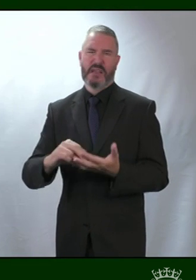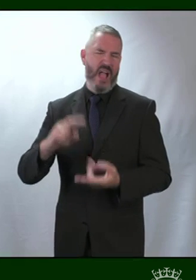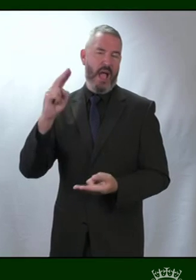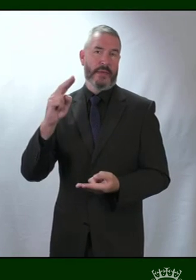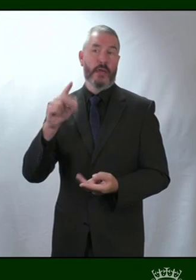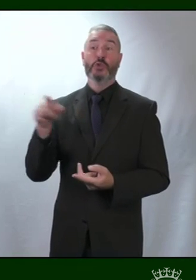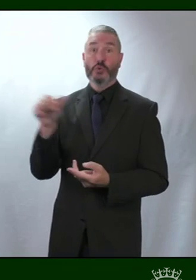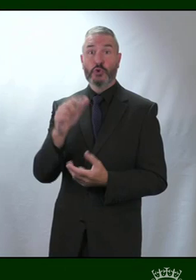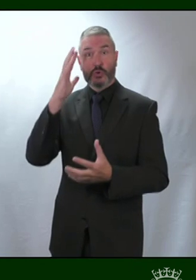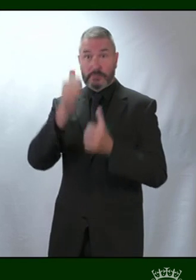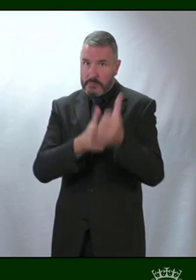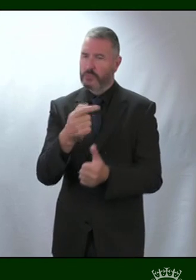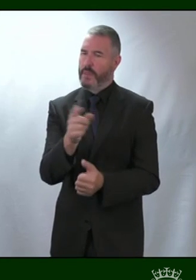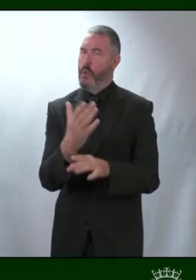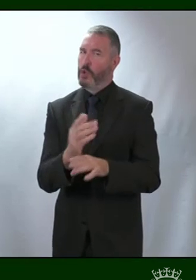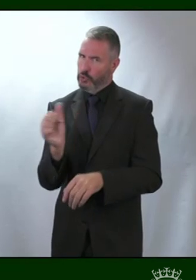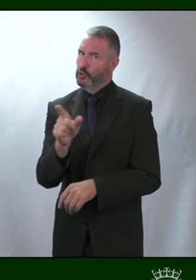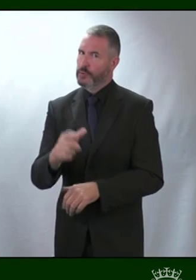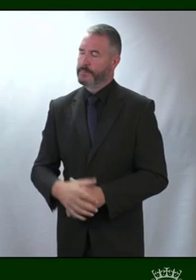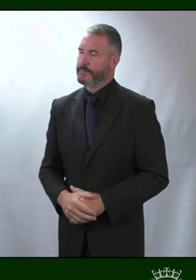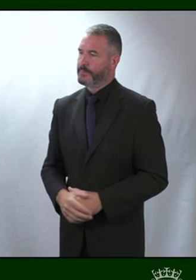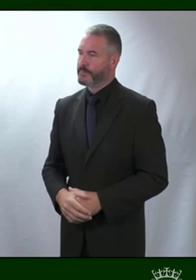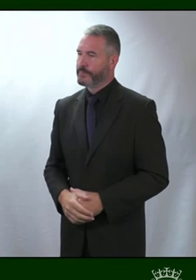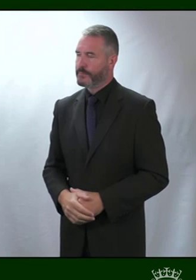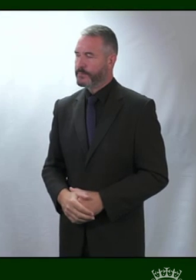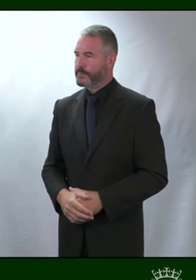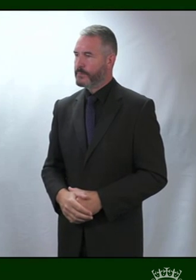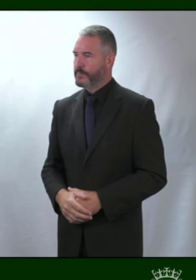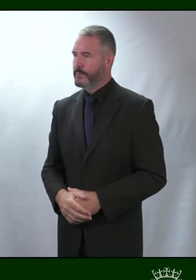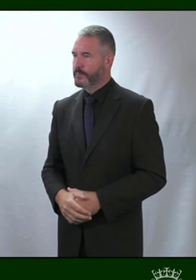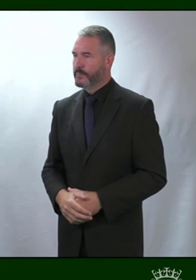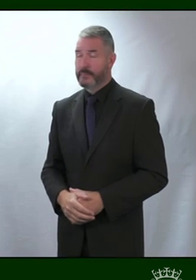He should pay tribute to that work.